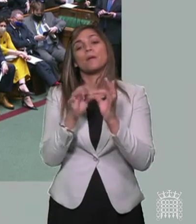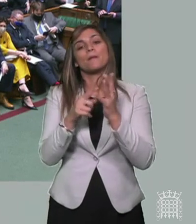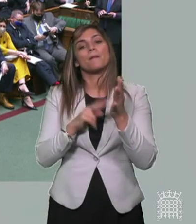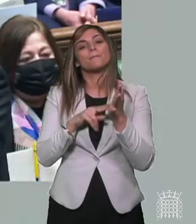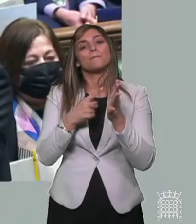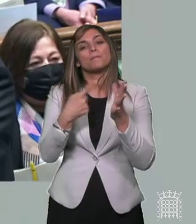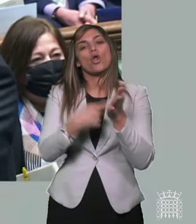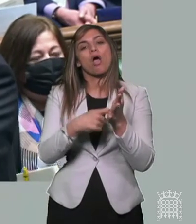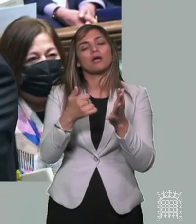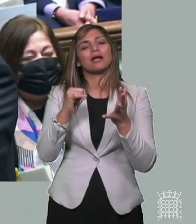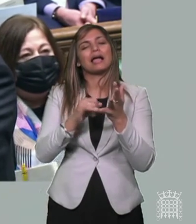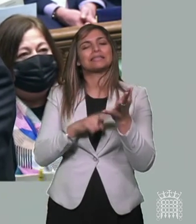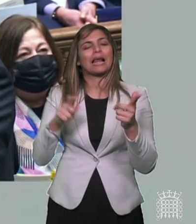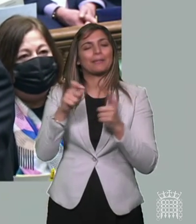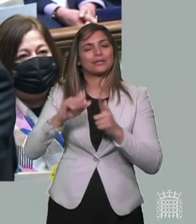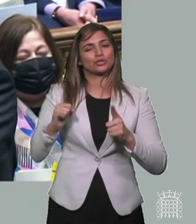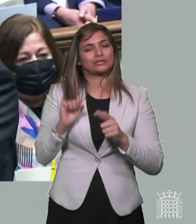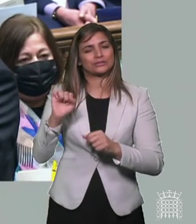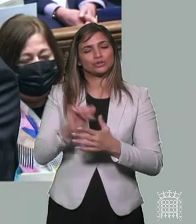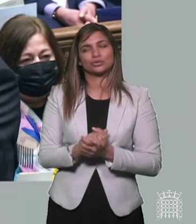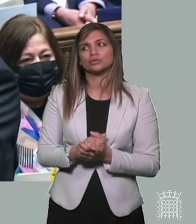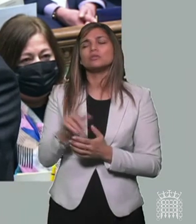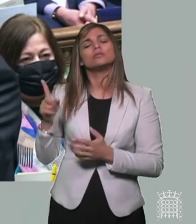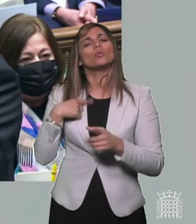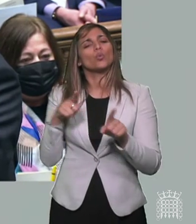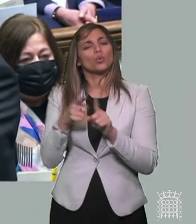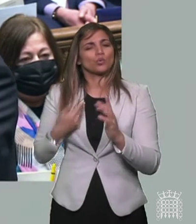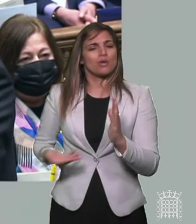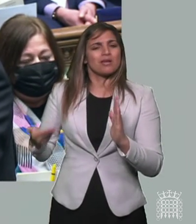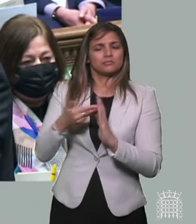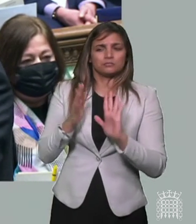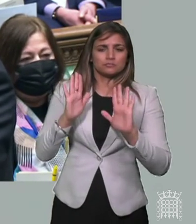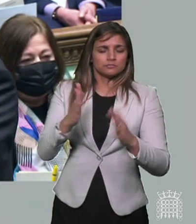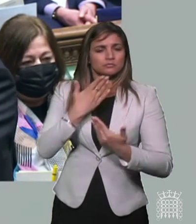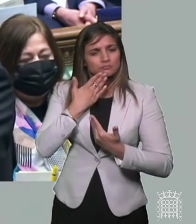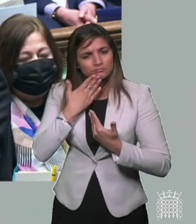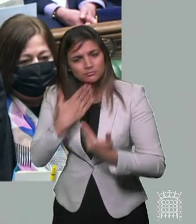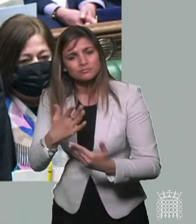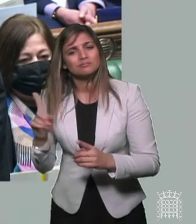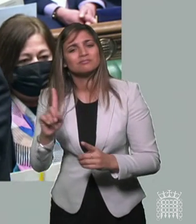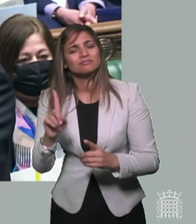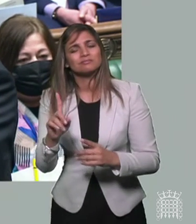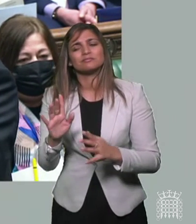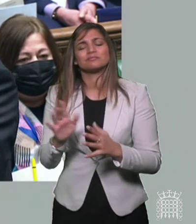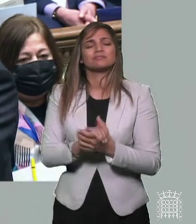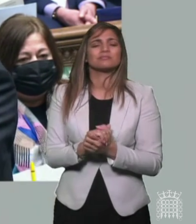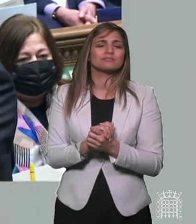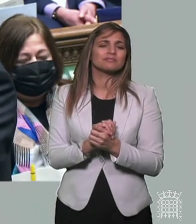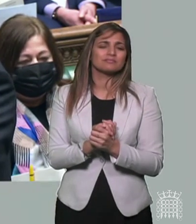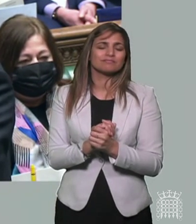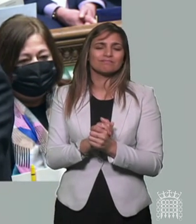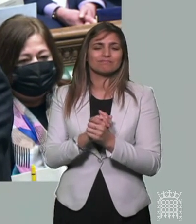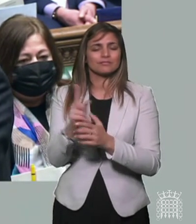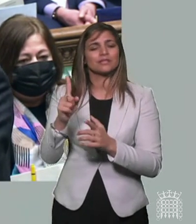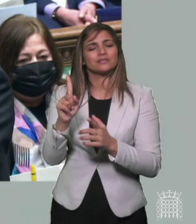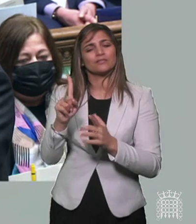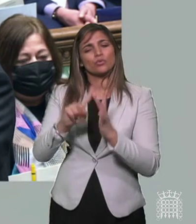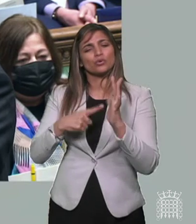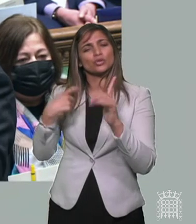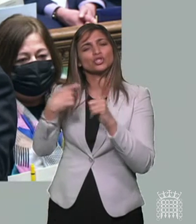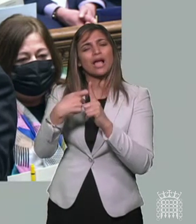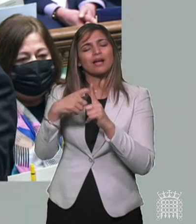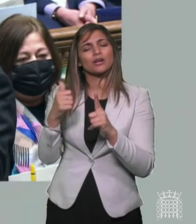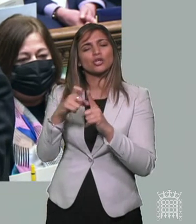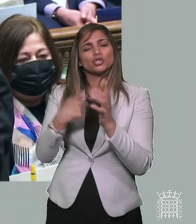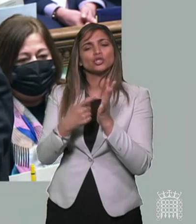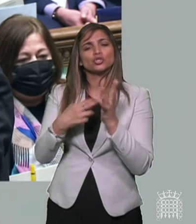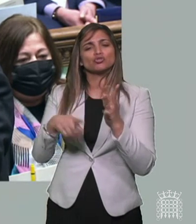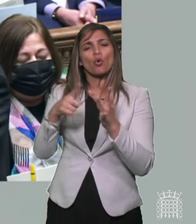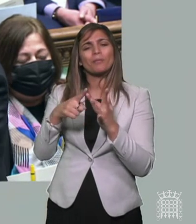May I add my remarks to those already made about Jack Dromey? He was a feisty fighter for workers’ rights, and an inspiration to many of us on both sides of the House because of the way in which he conducted himself.